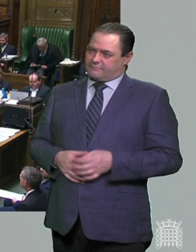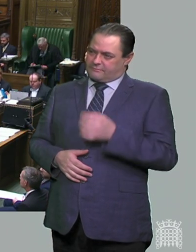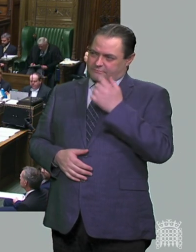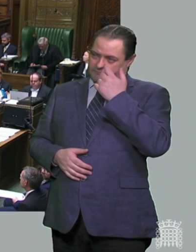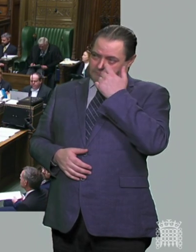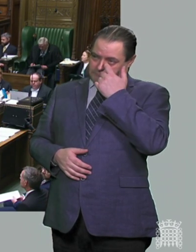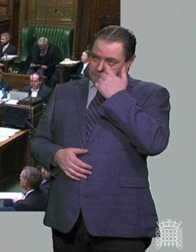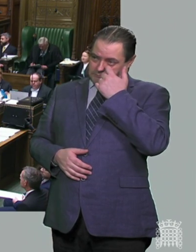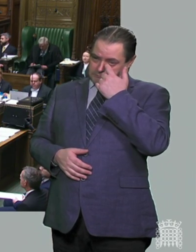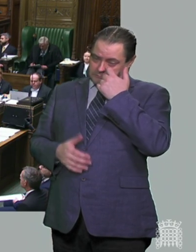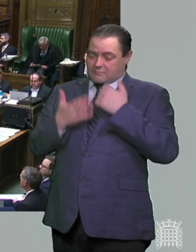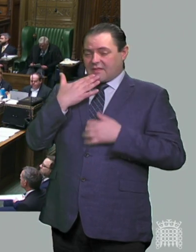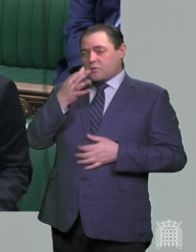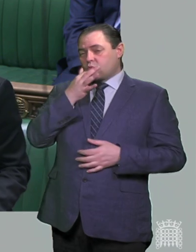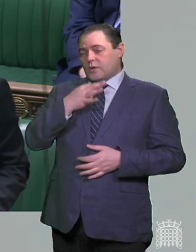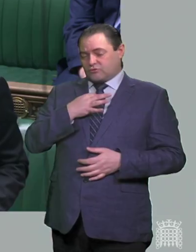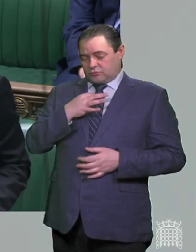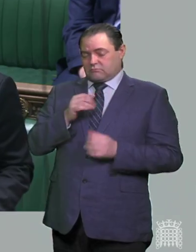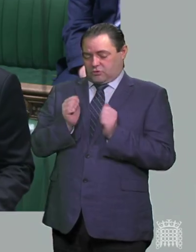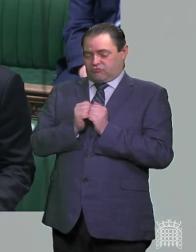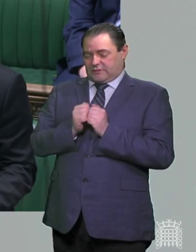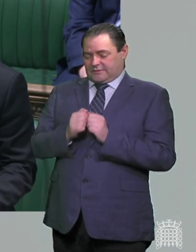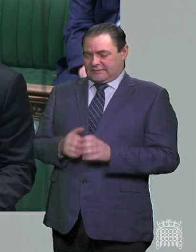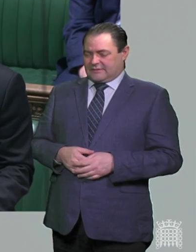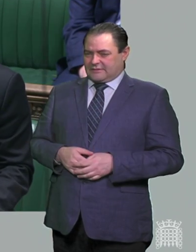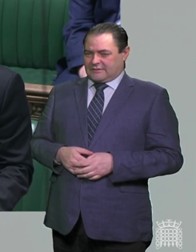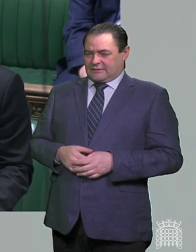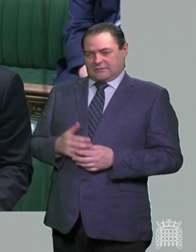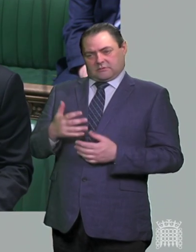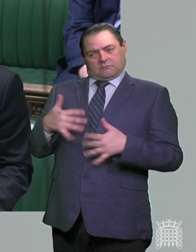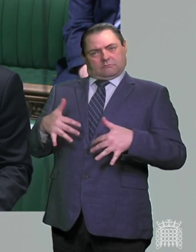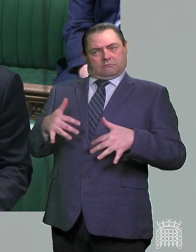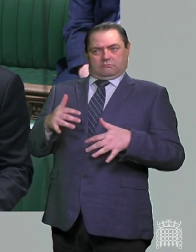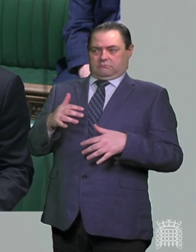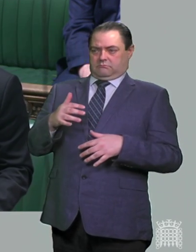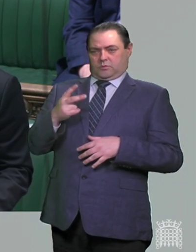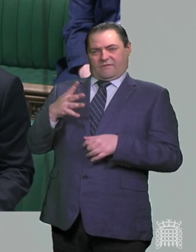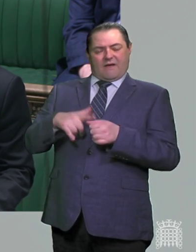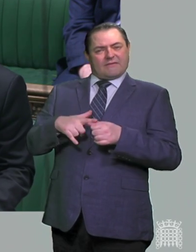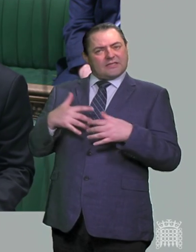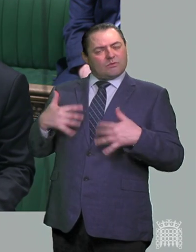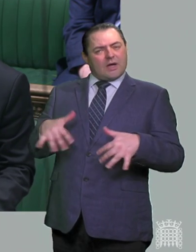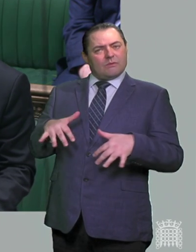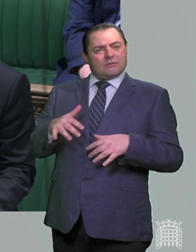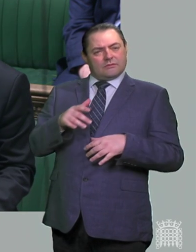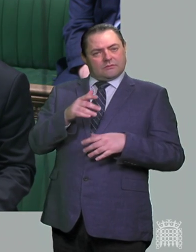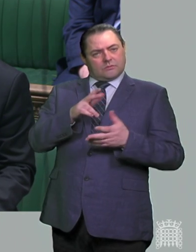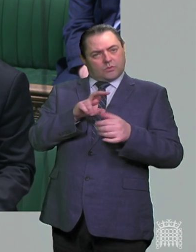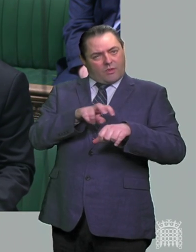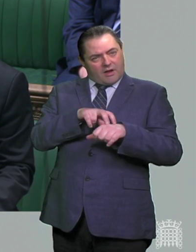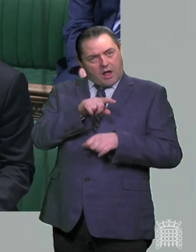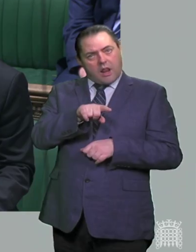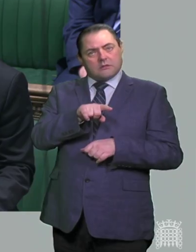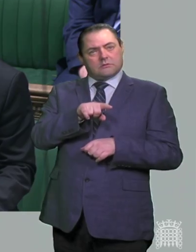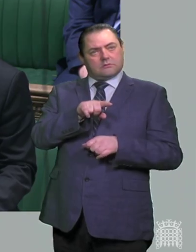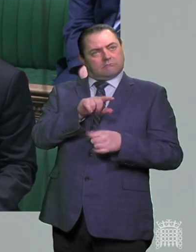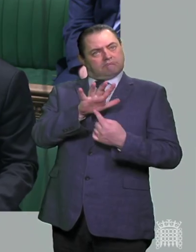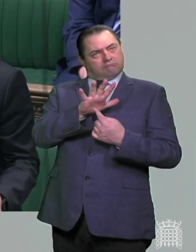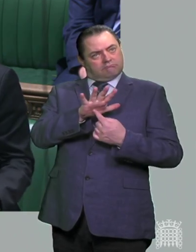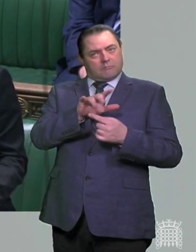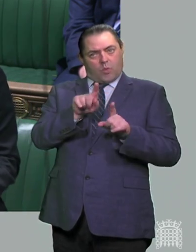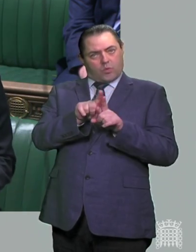I agree with my honourable Friend that this historic moment is an achievement not just for Northern Ireland but for the entire United Kingdom.